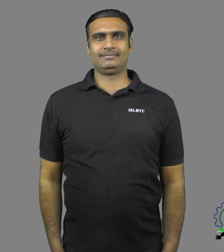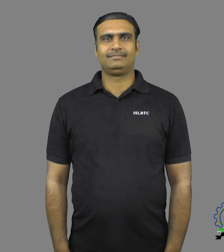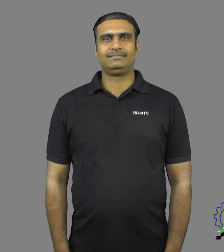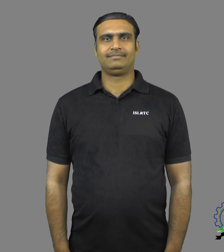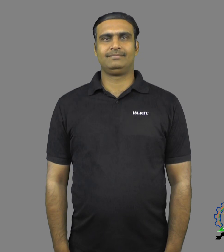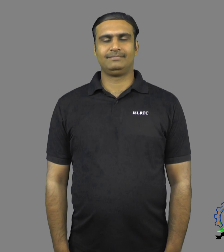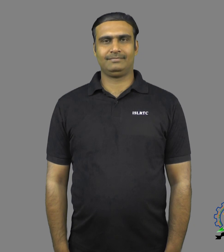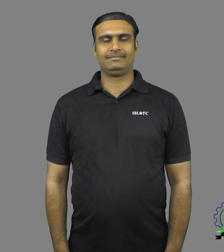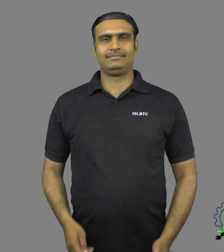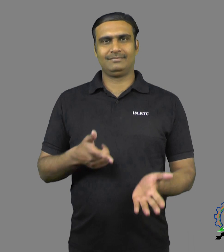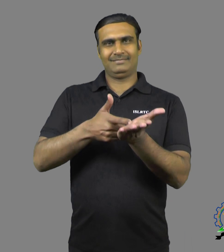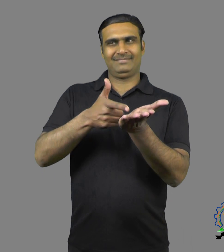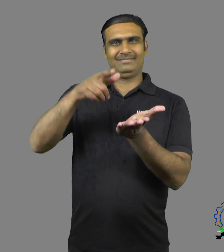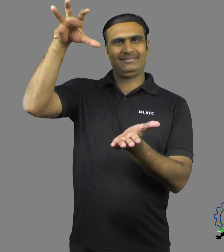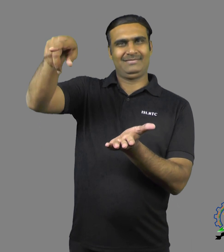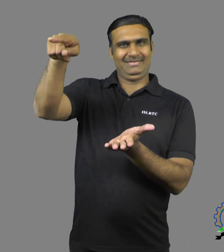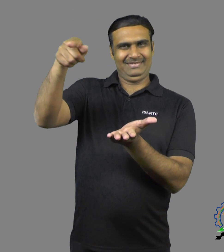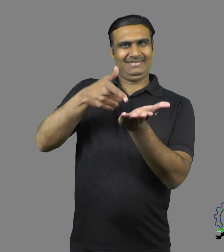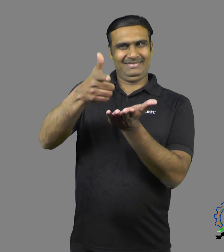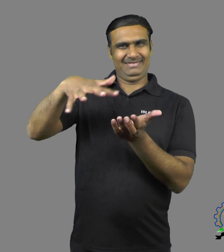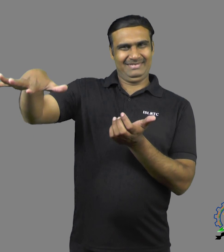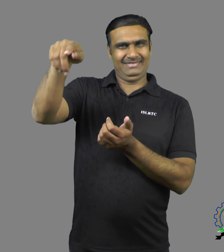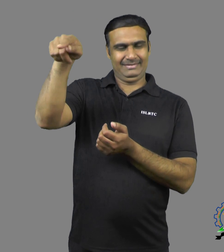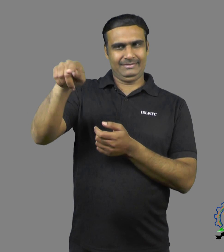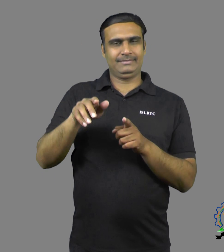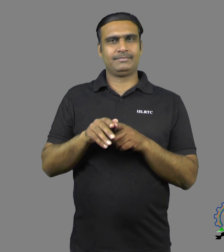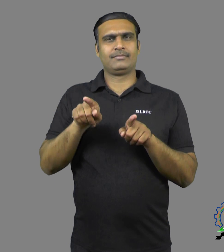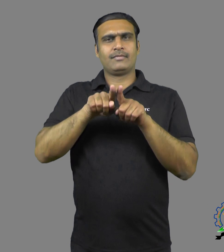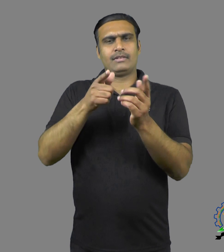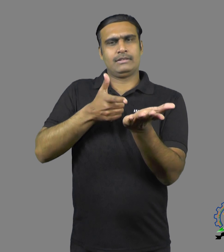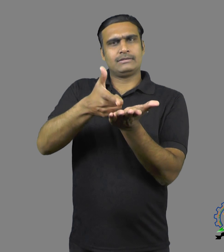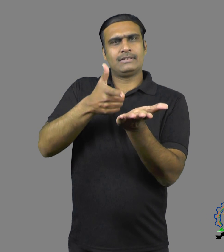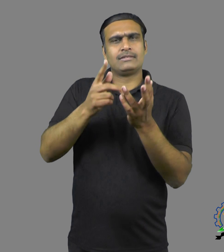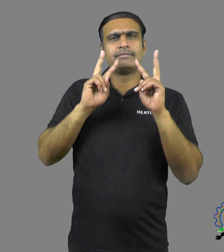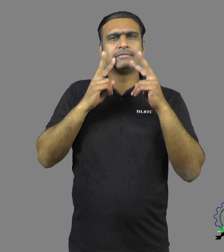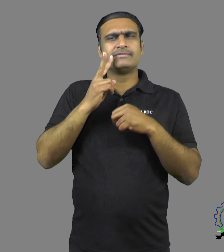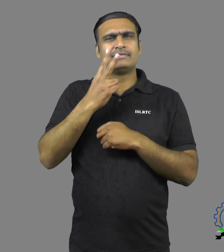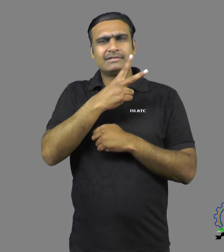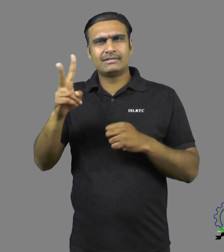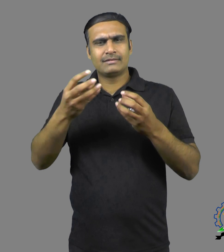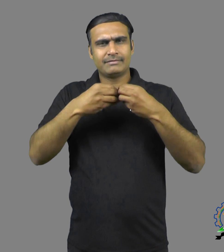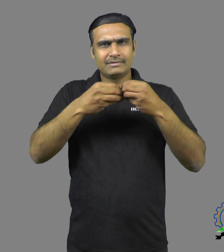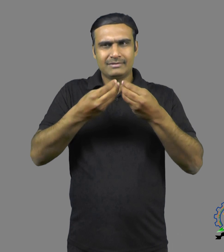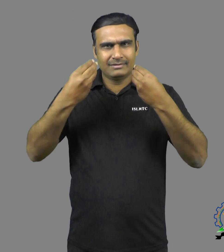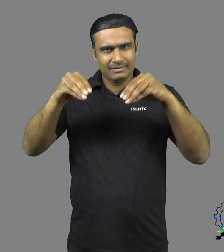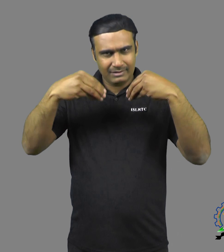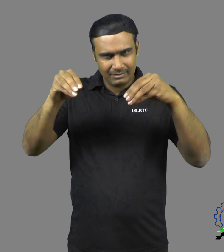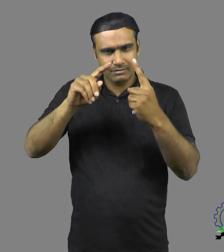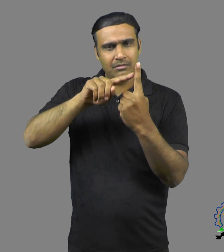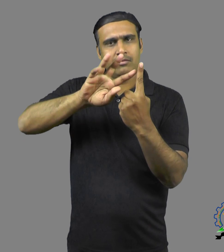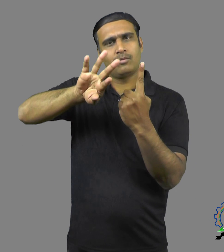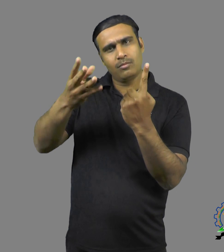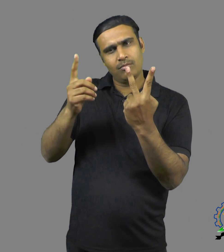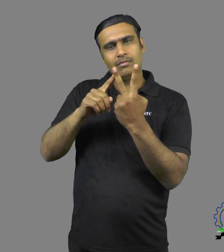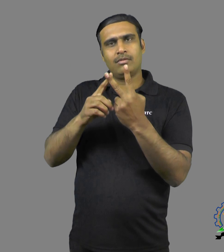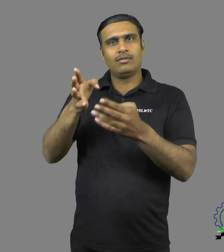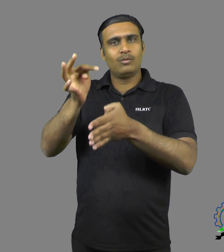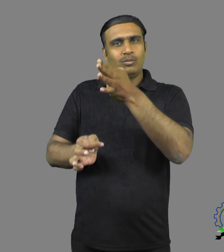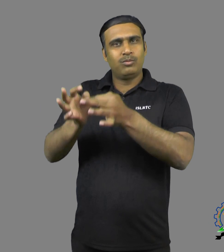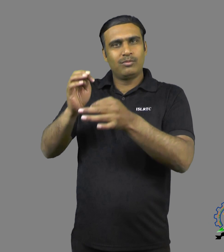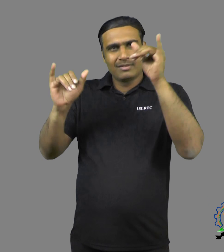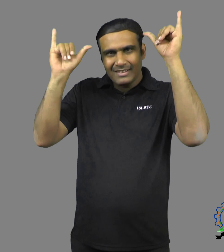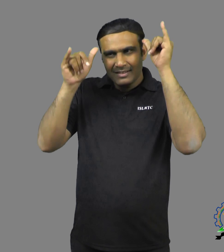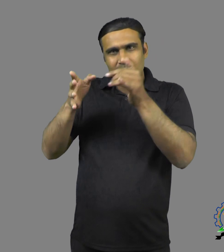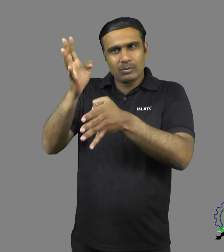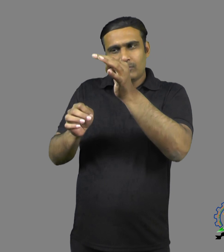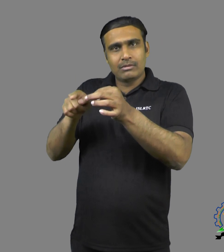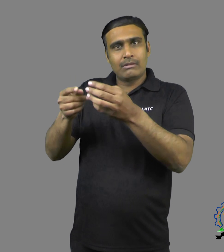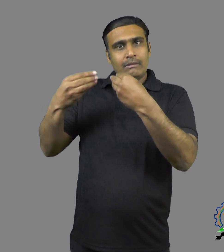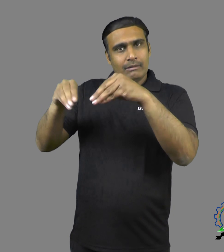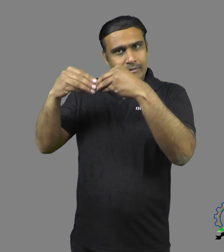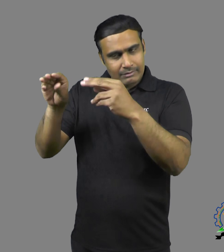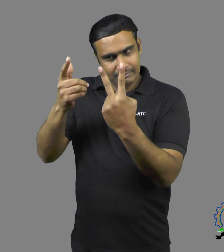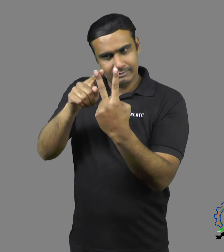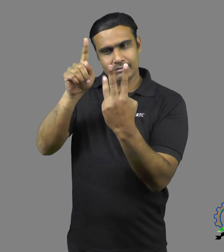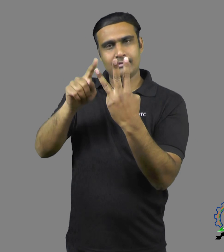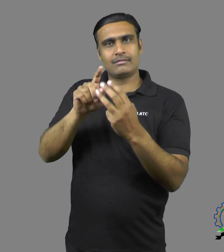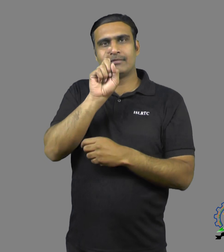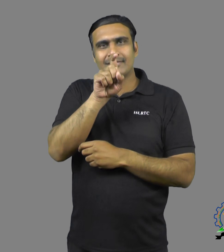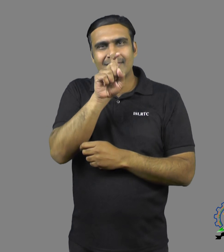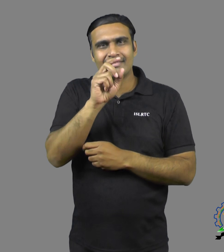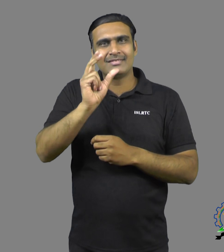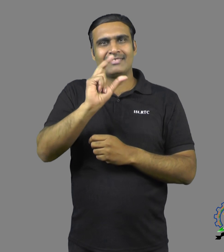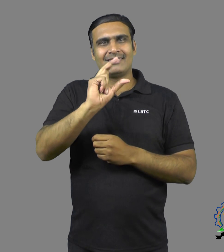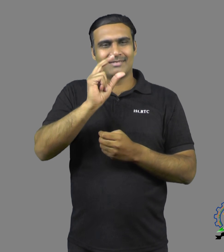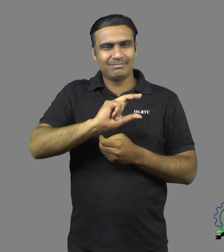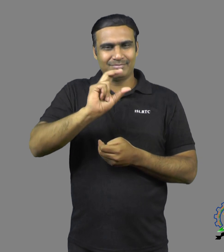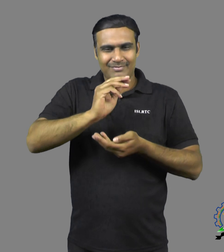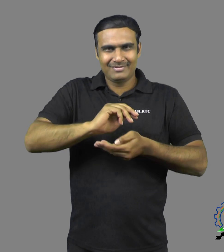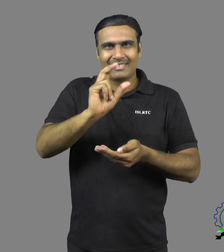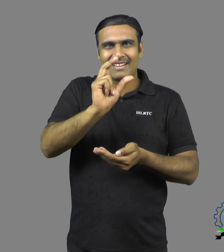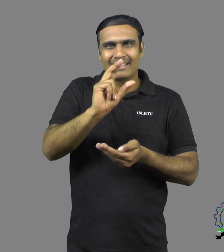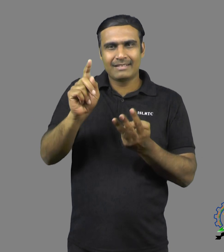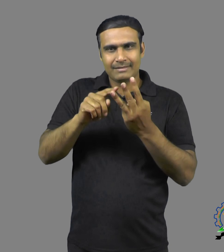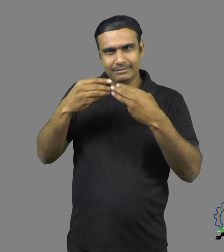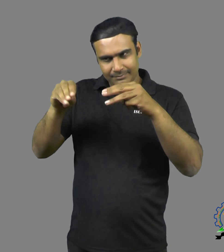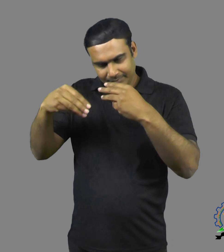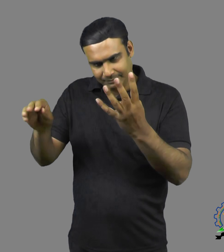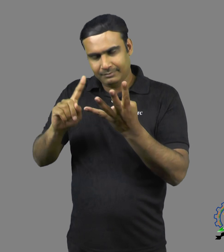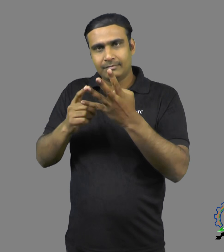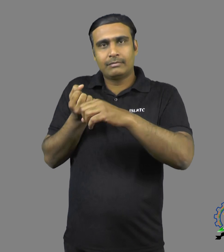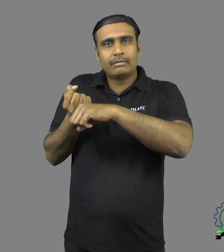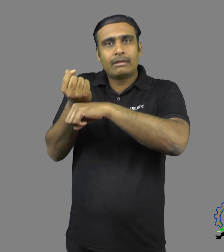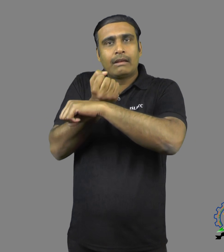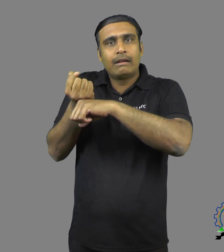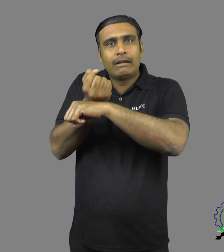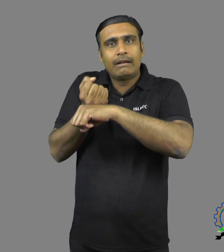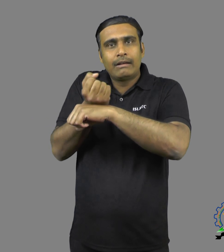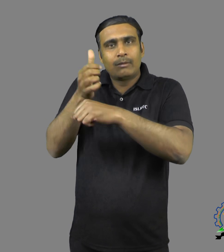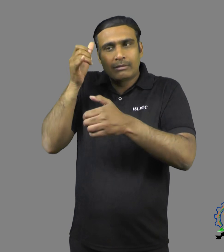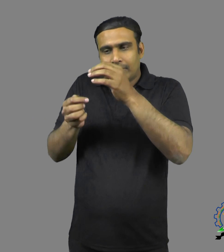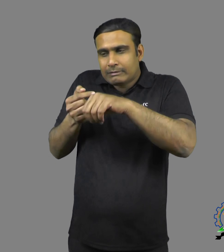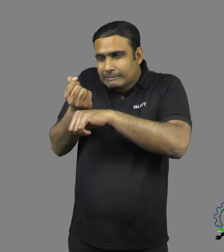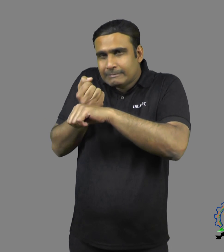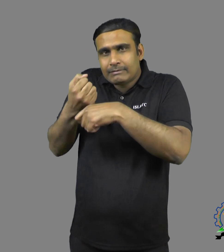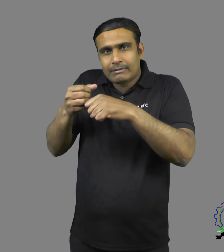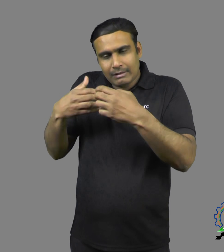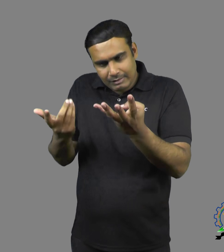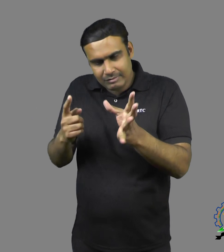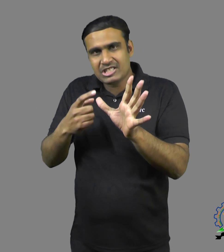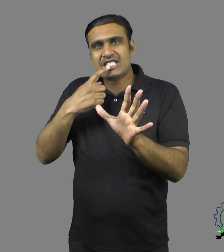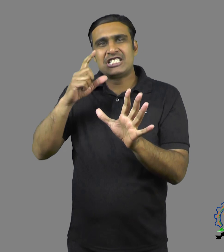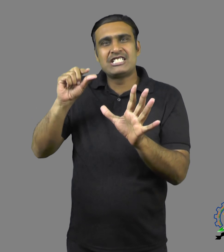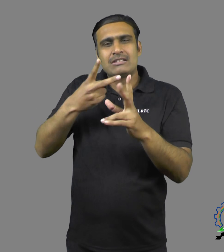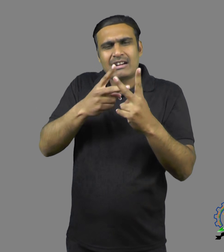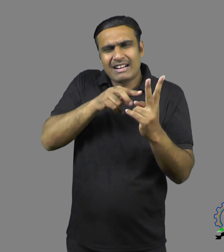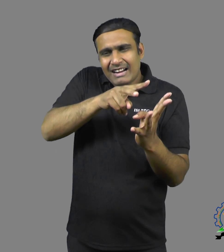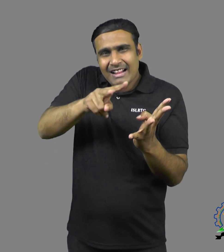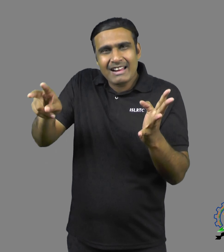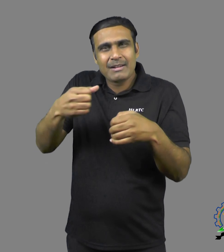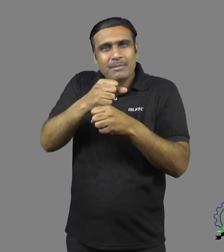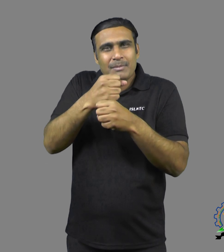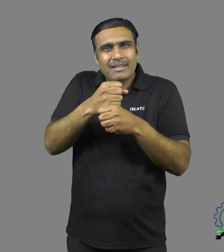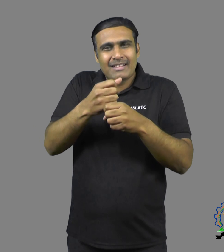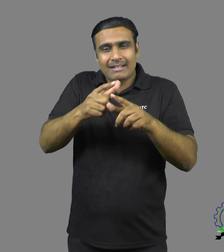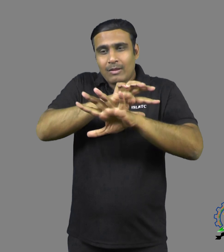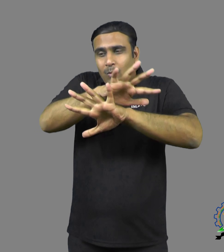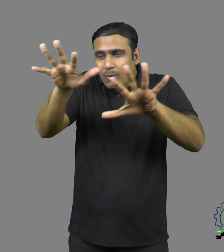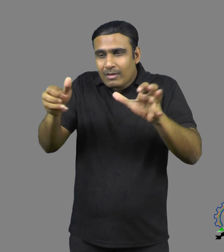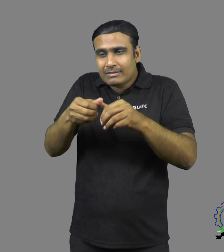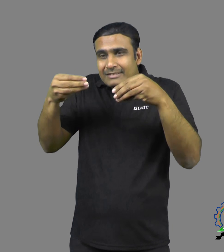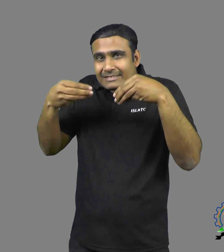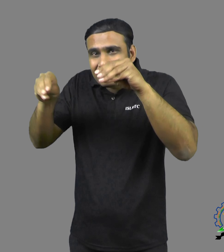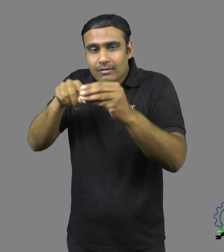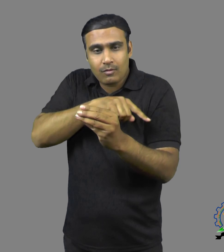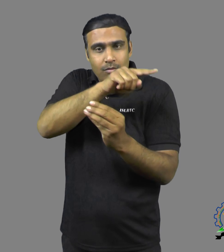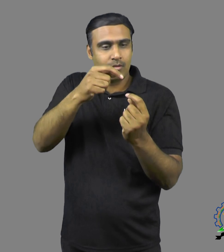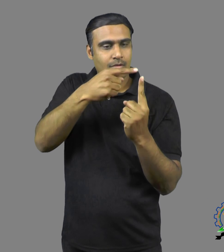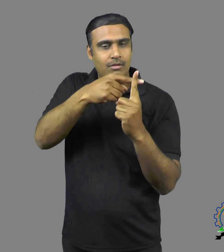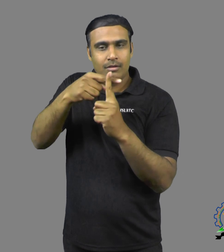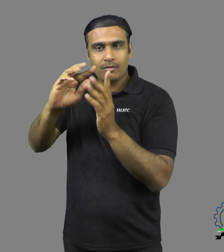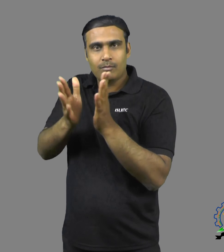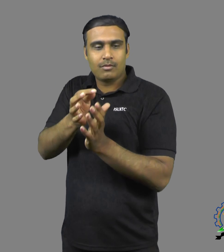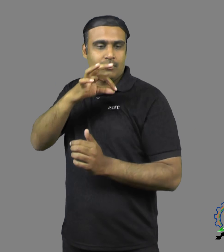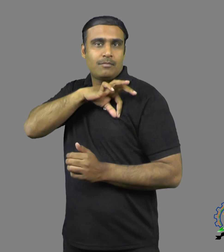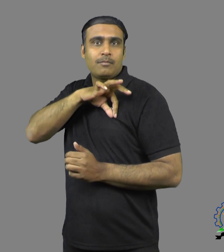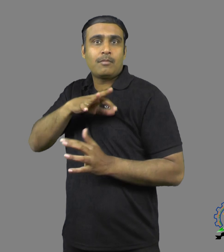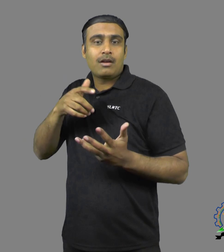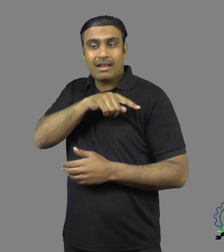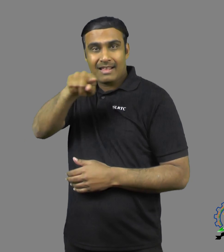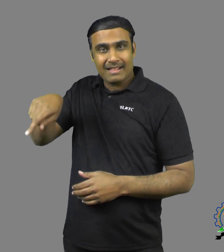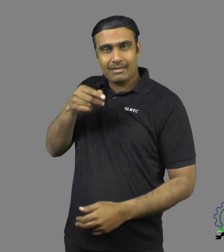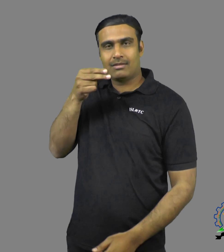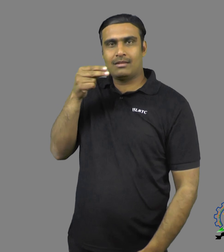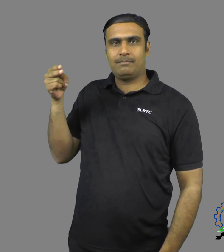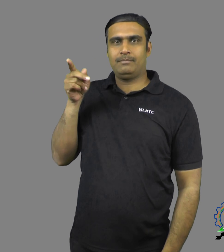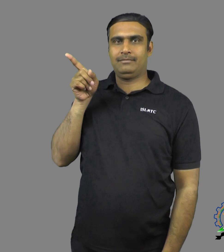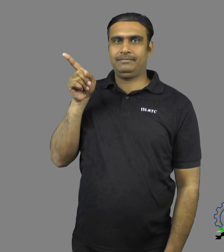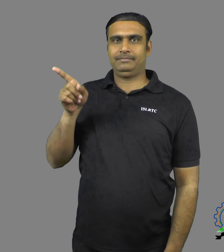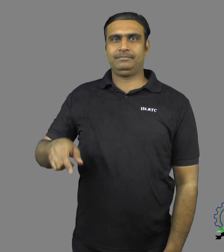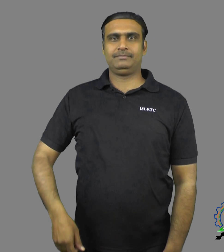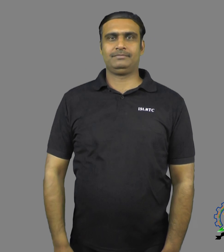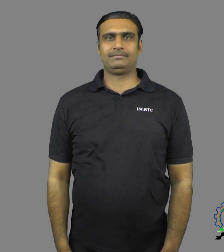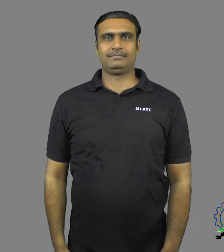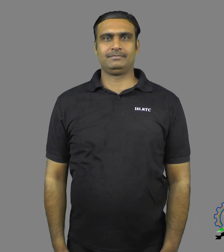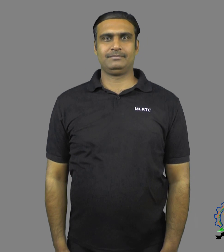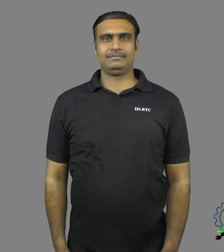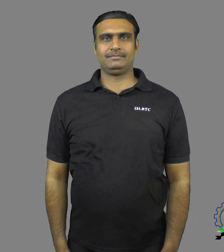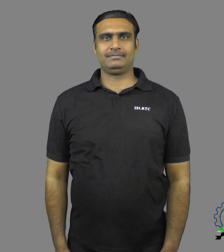Gross Income